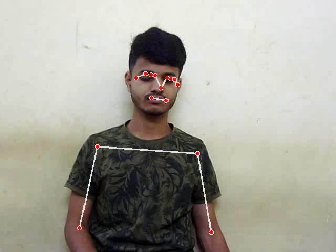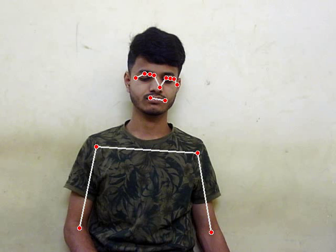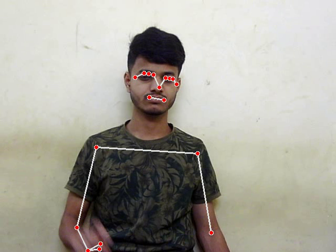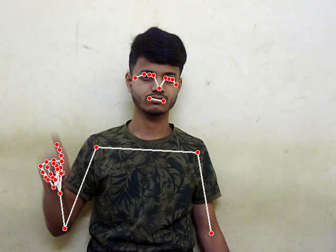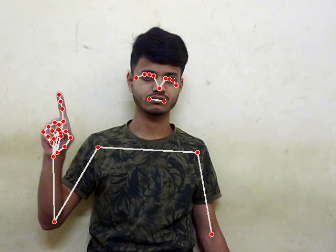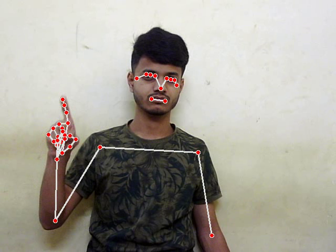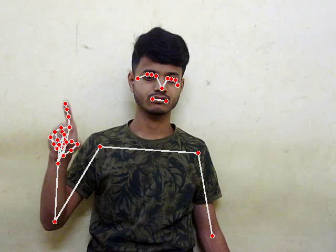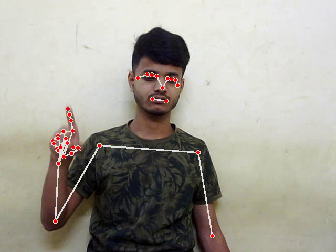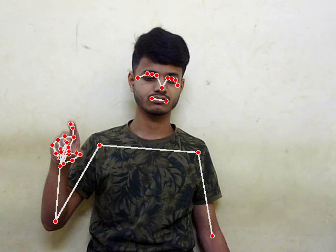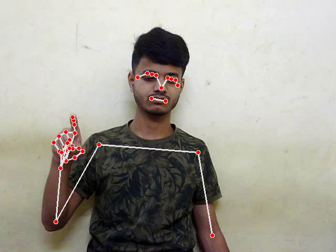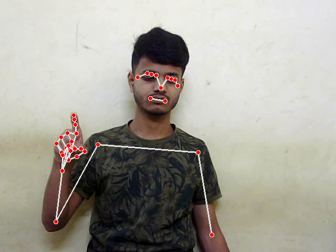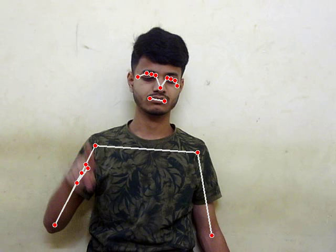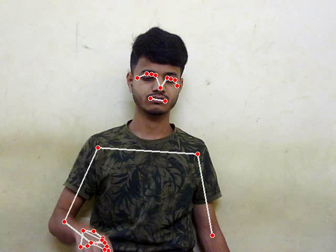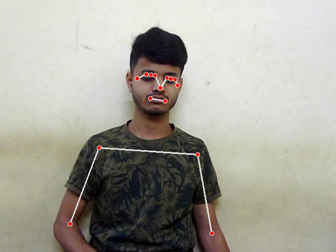need